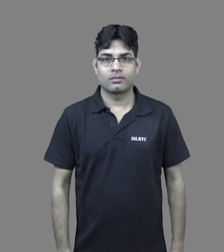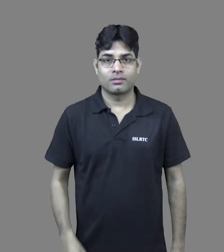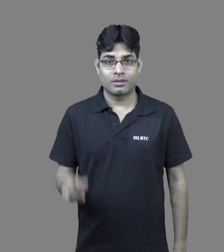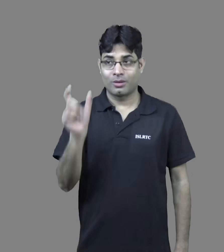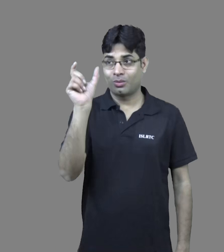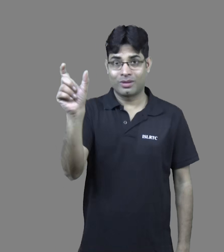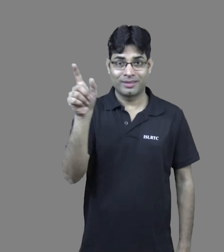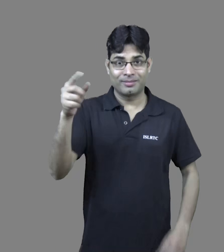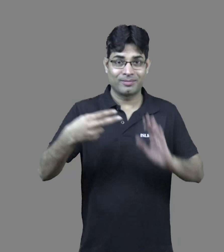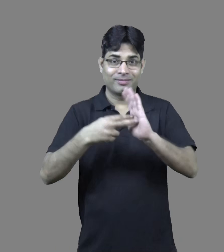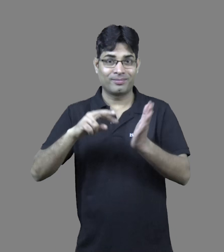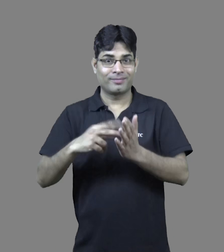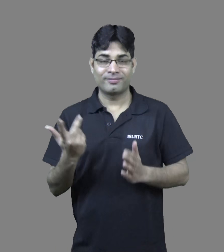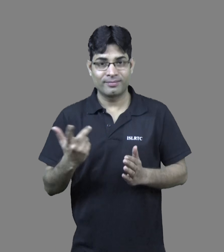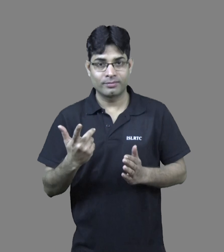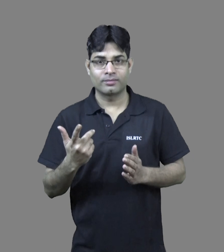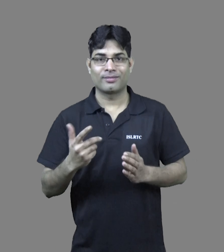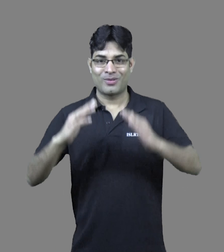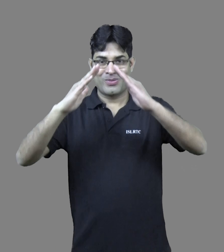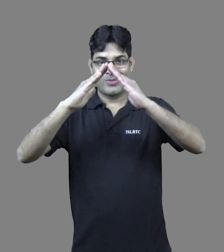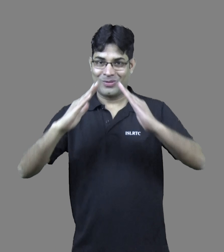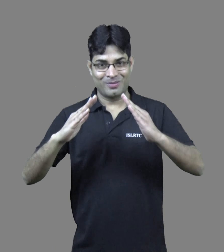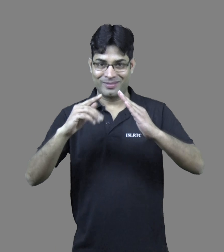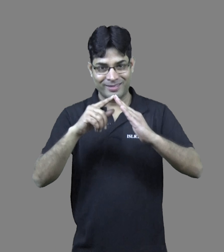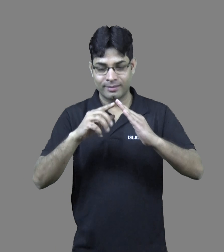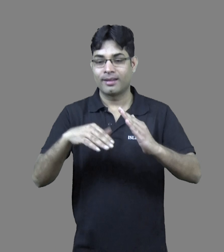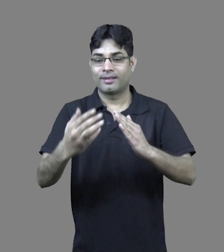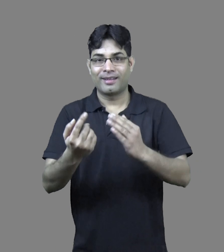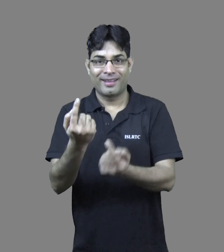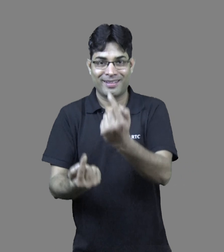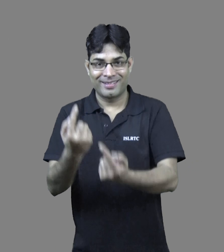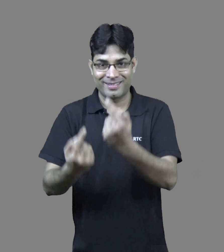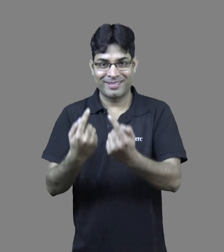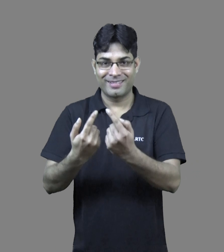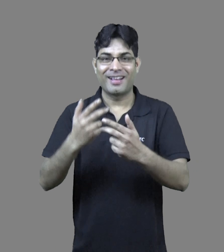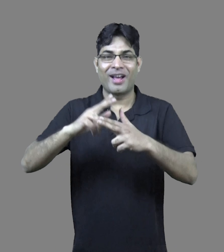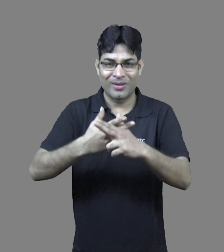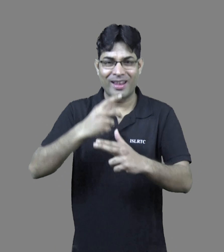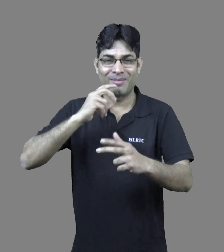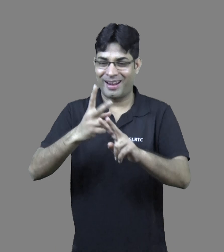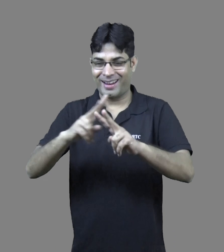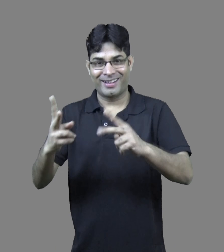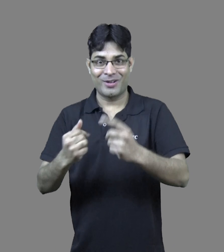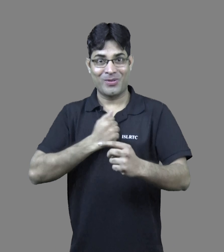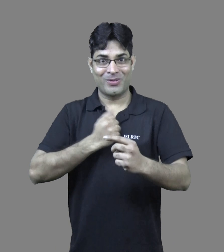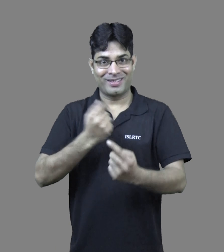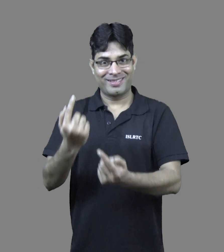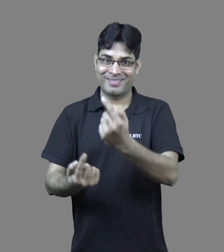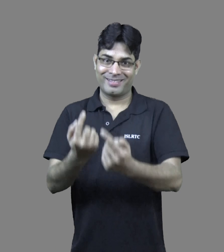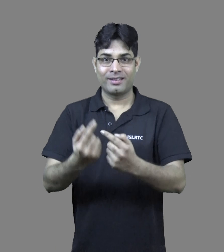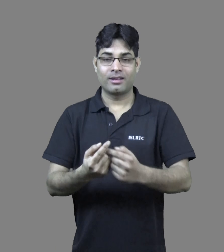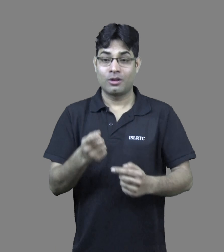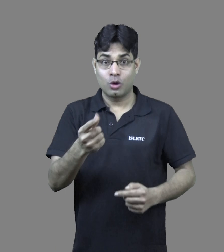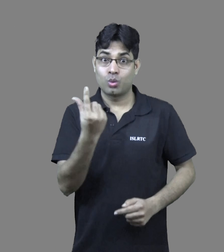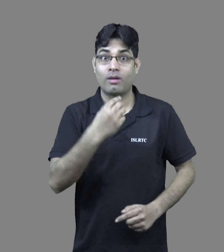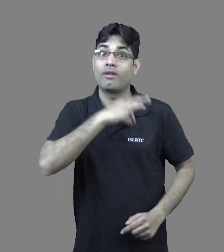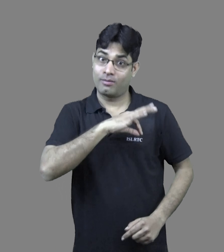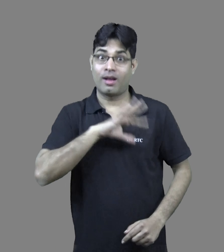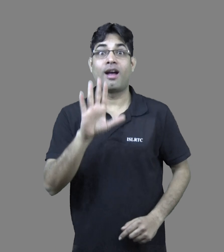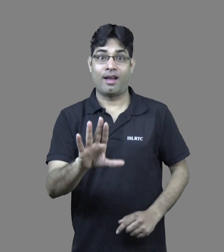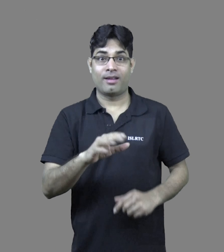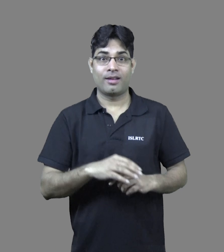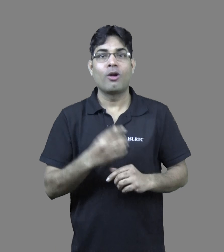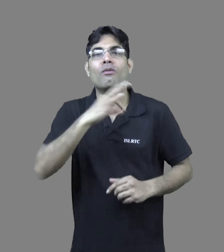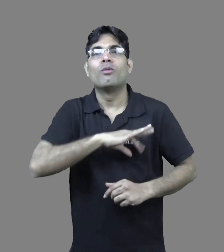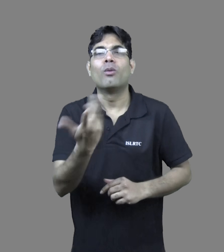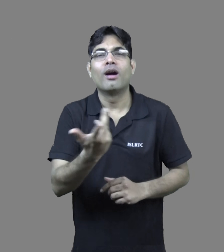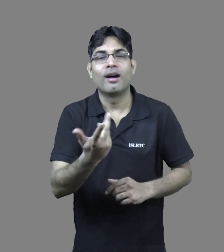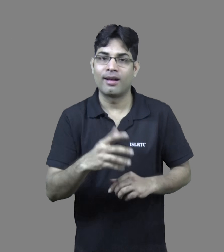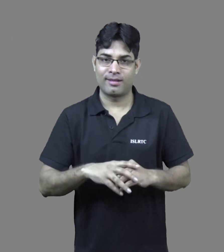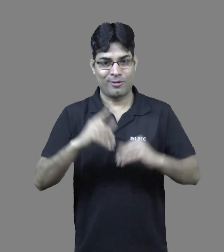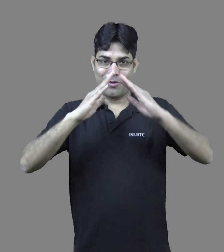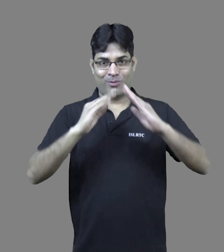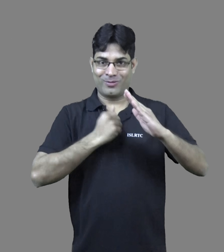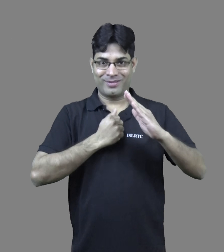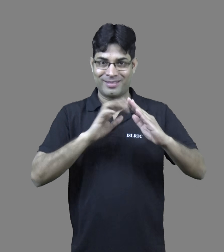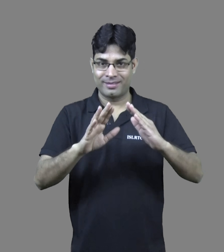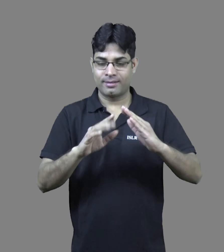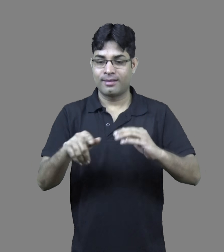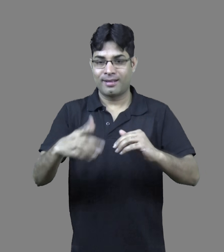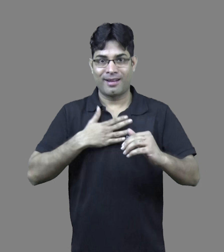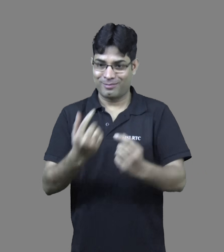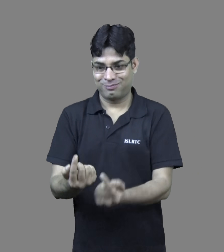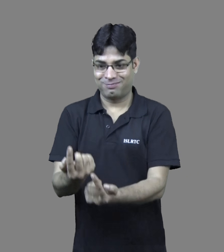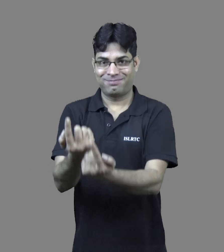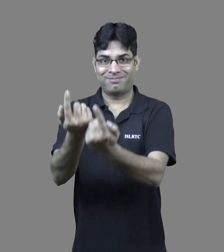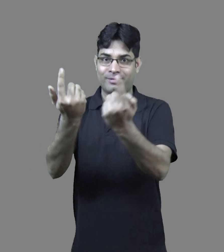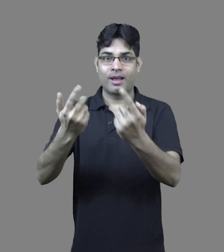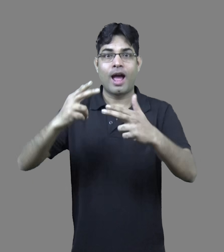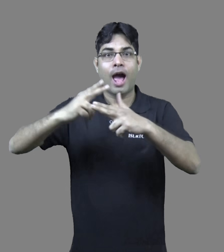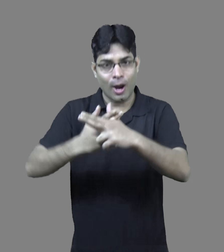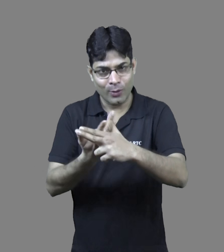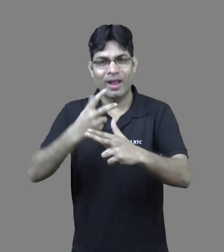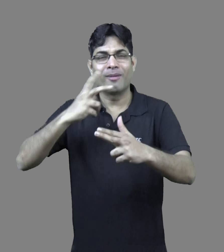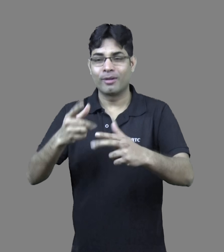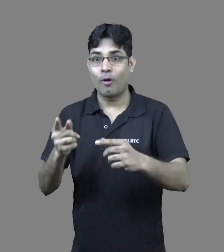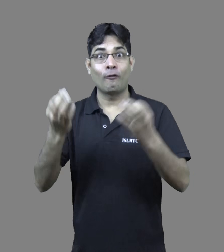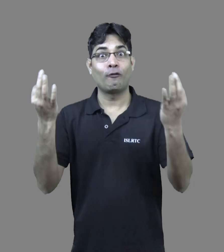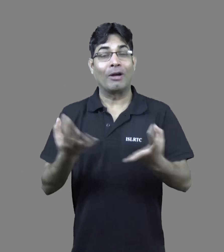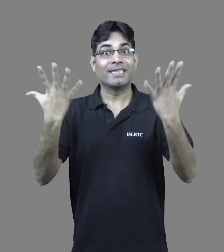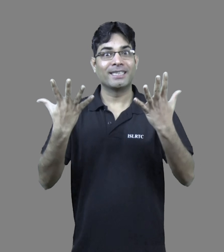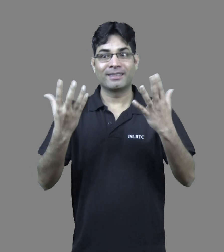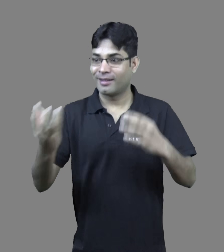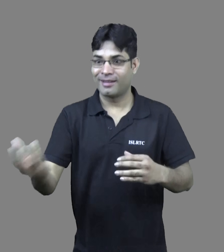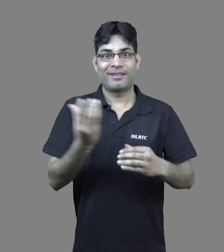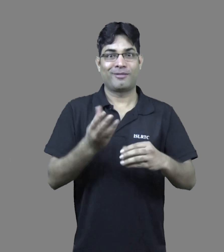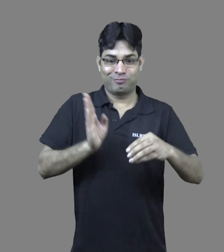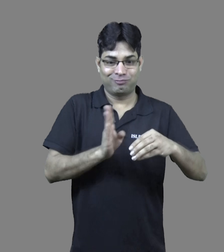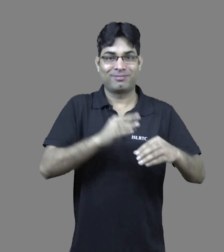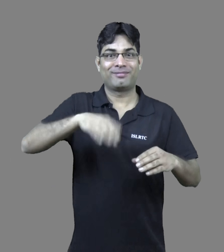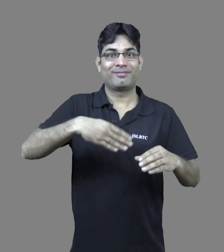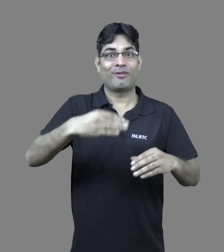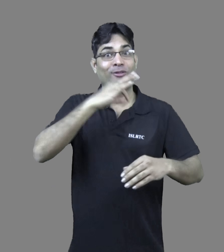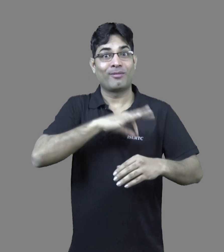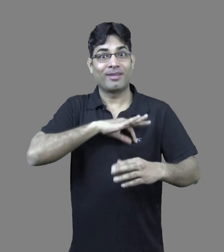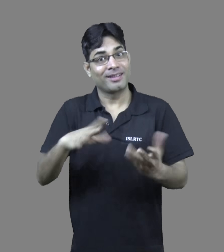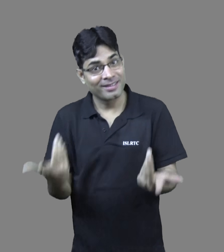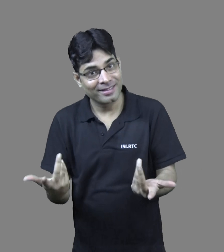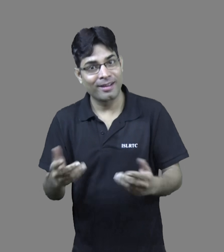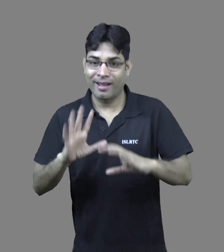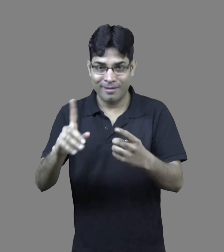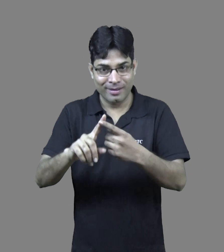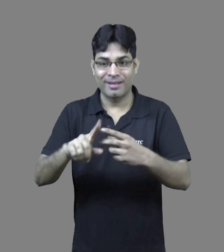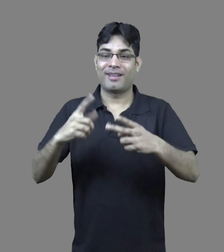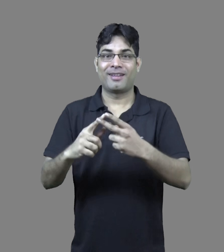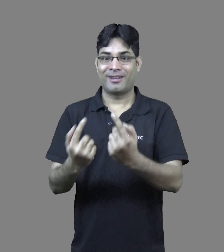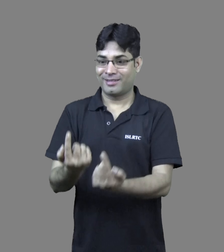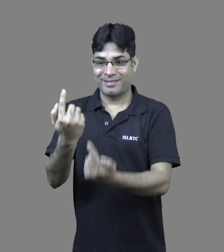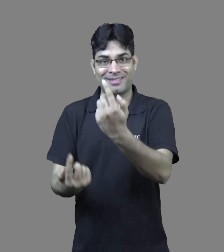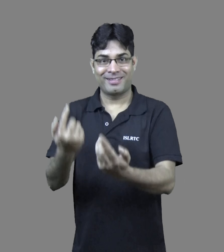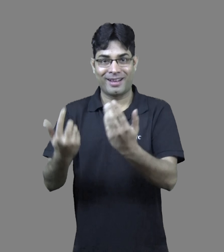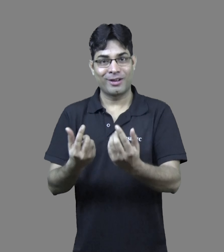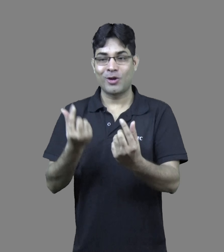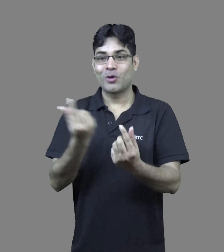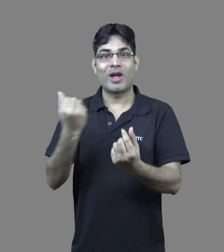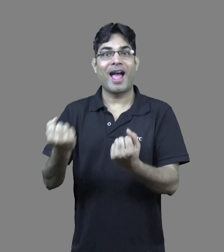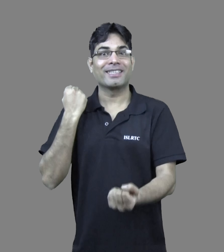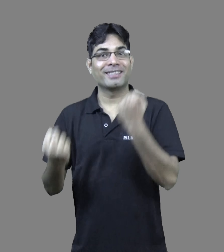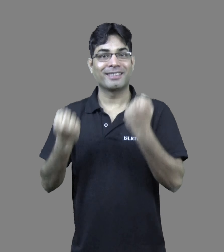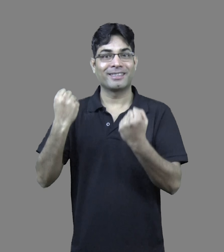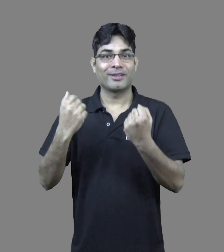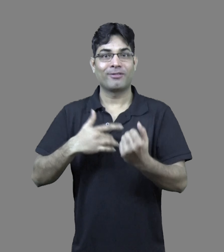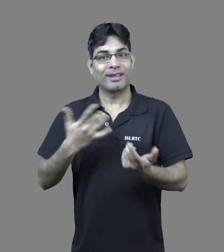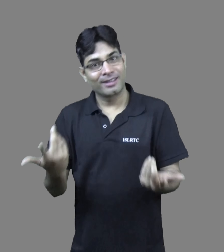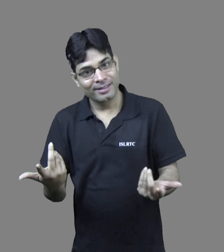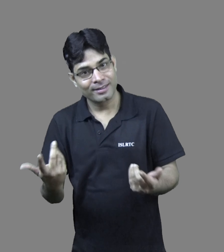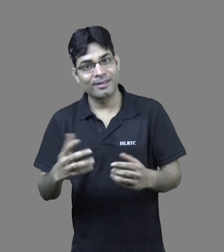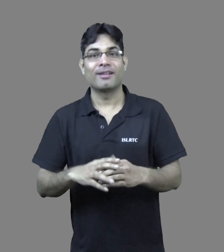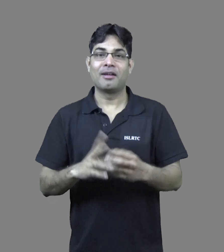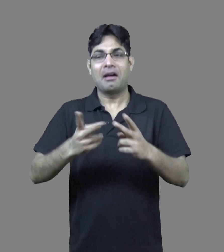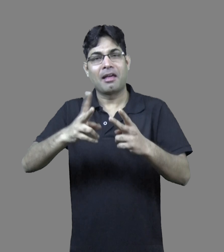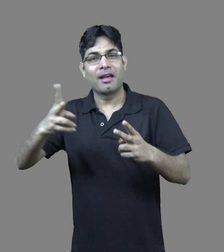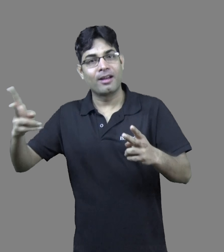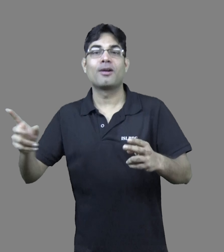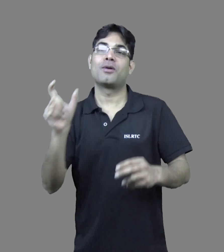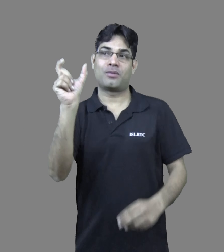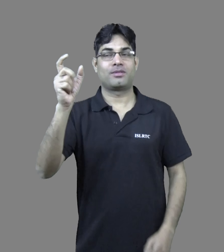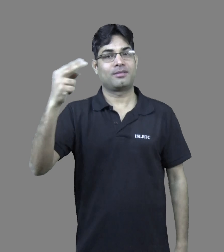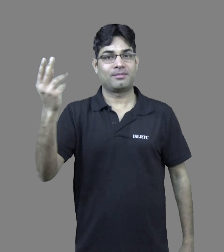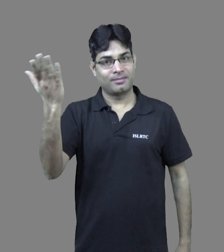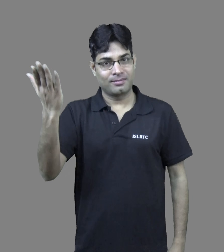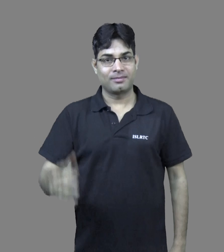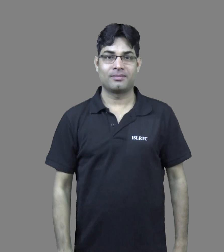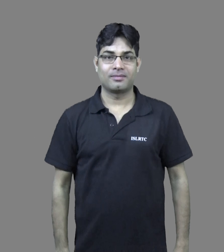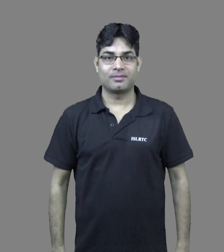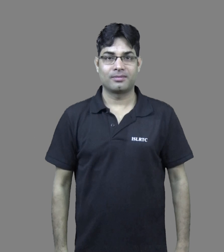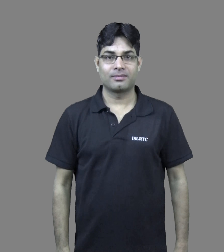Advantage of Kitchen Gardening